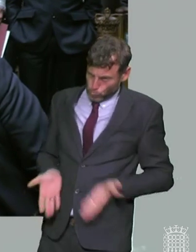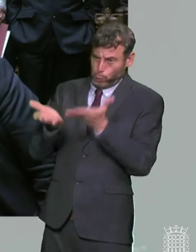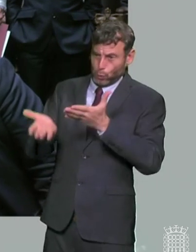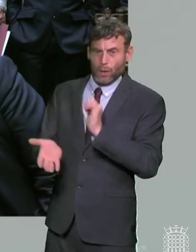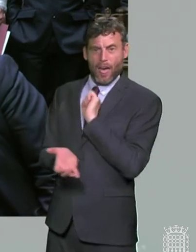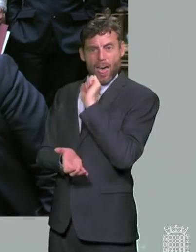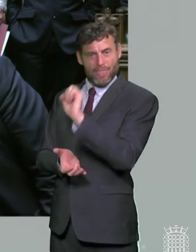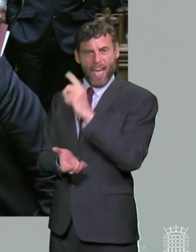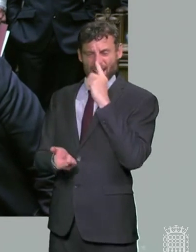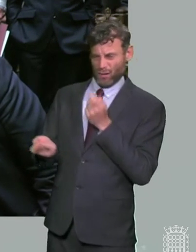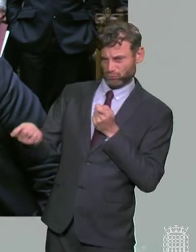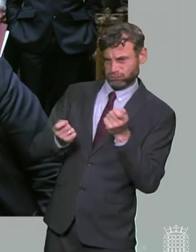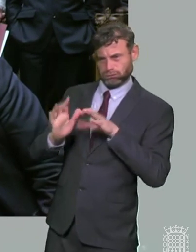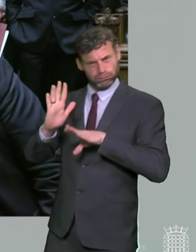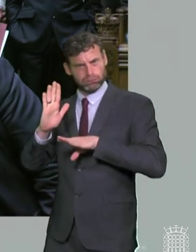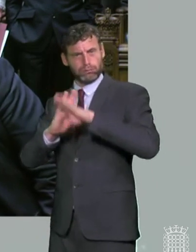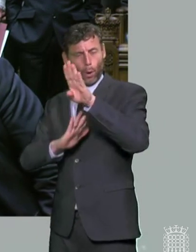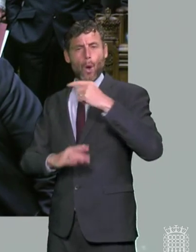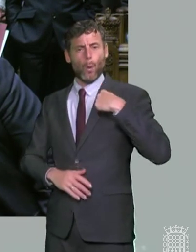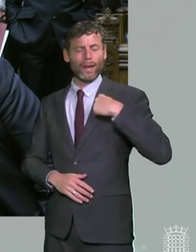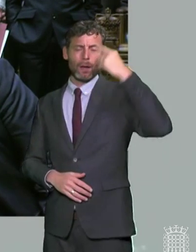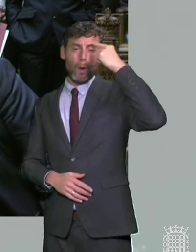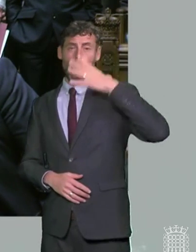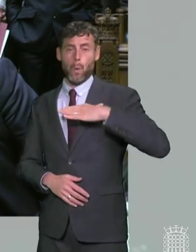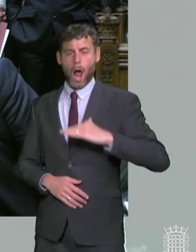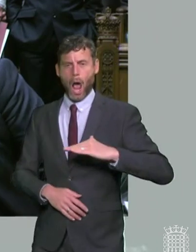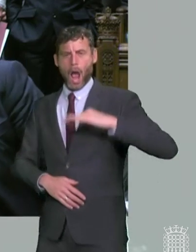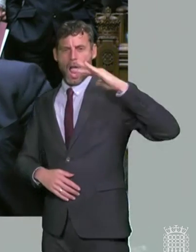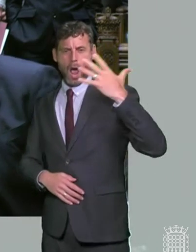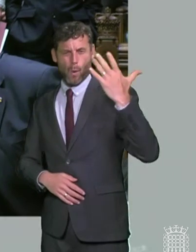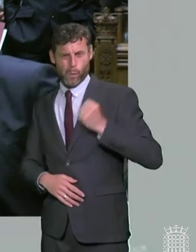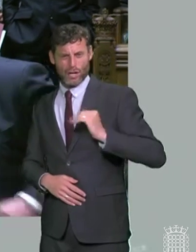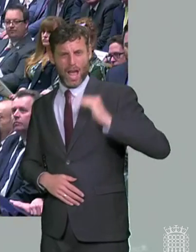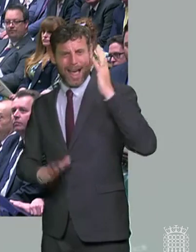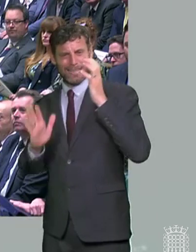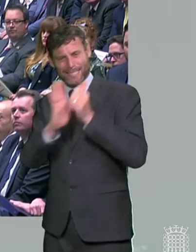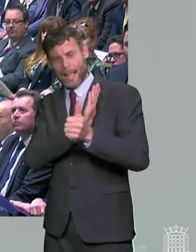That is our vision, creating high-wage, high-skilled jobs for this country.